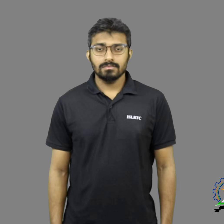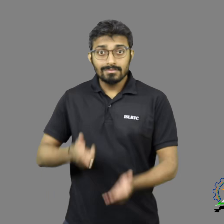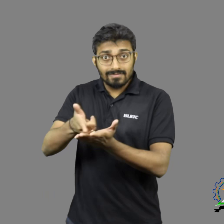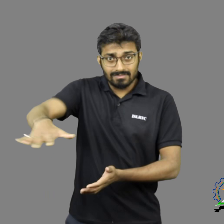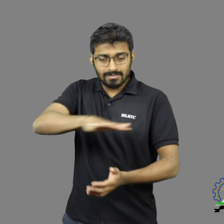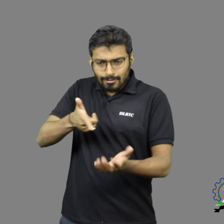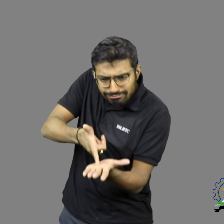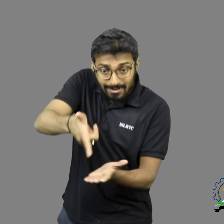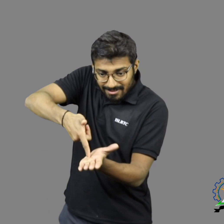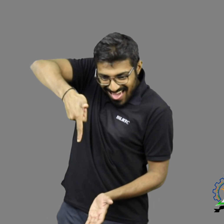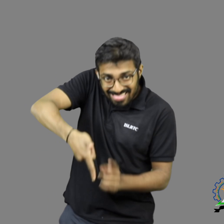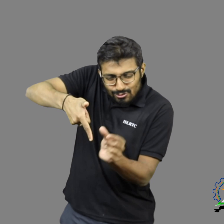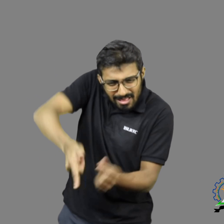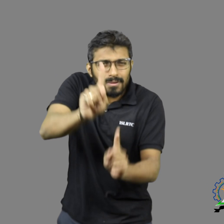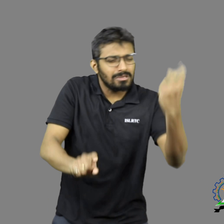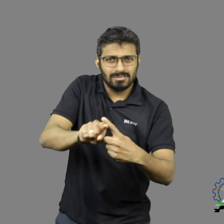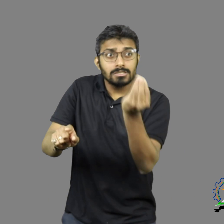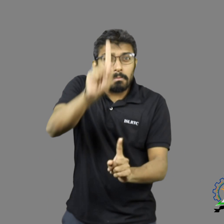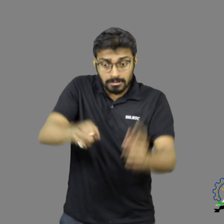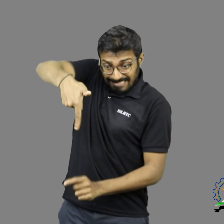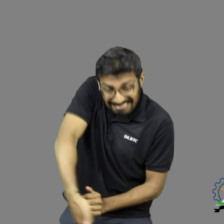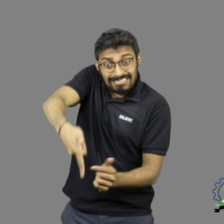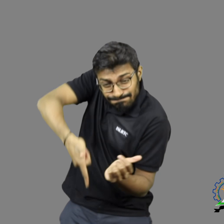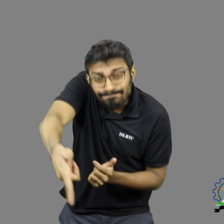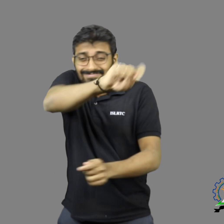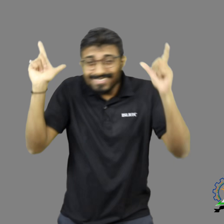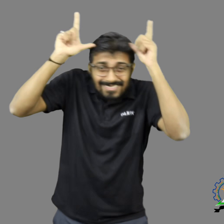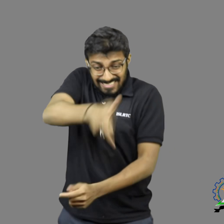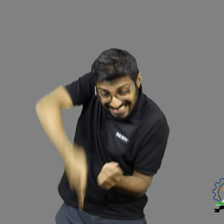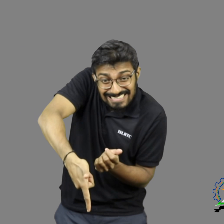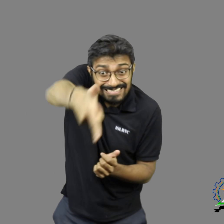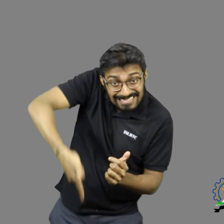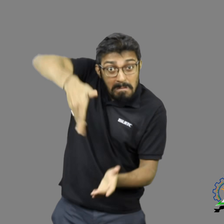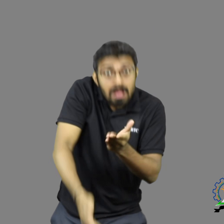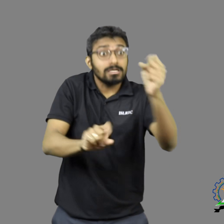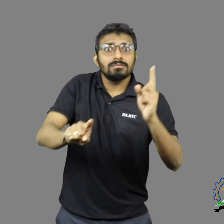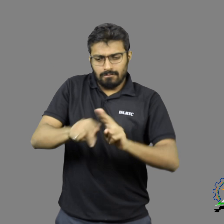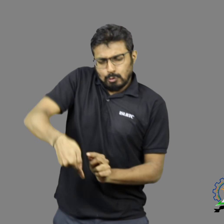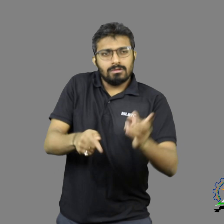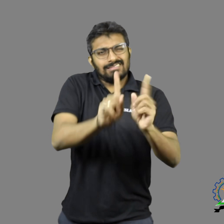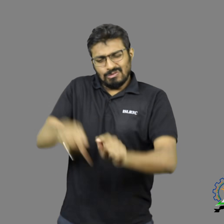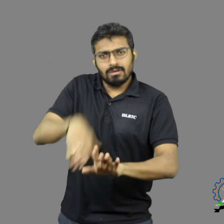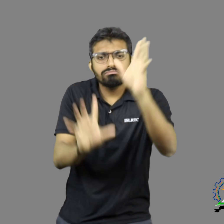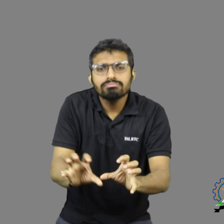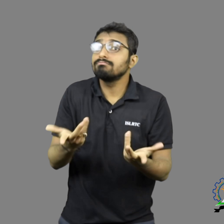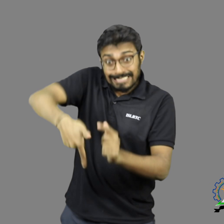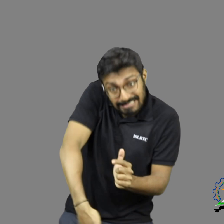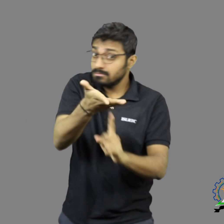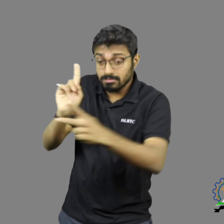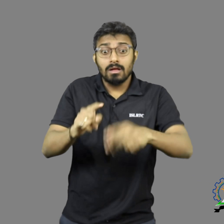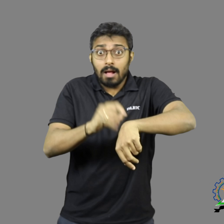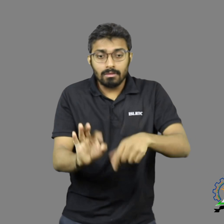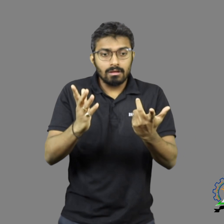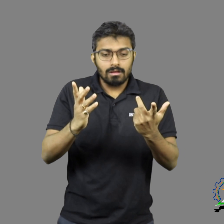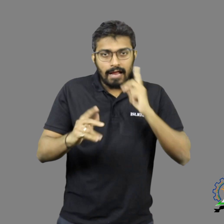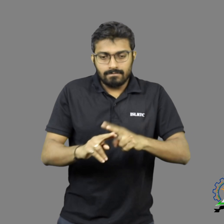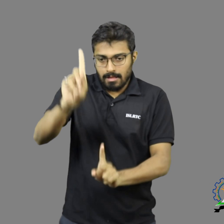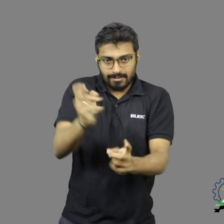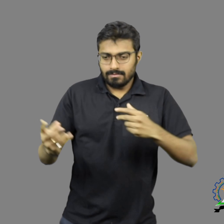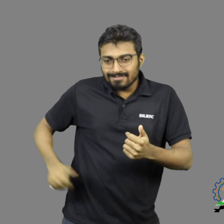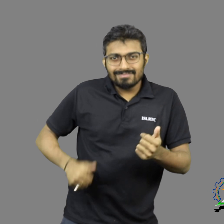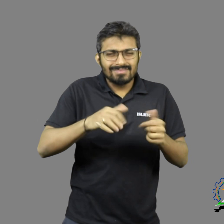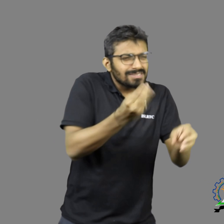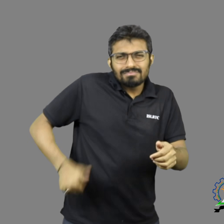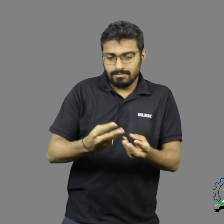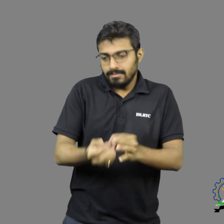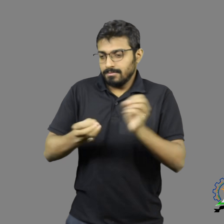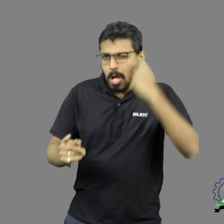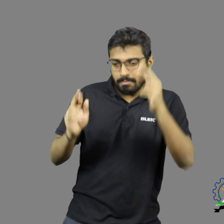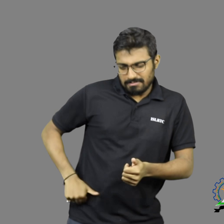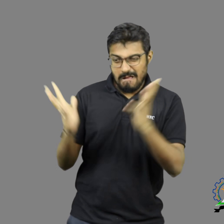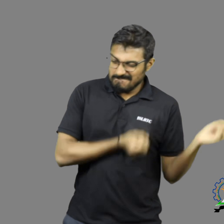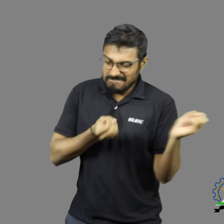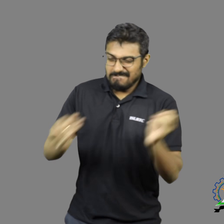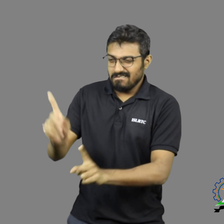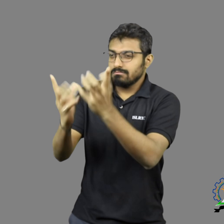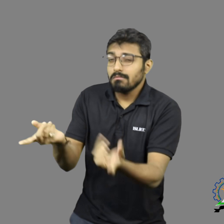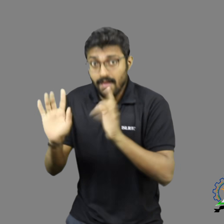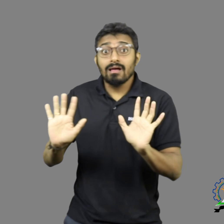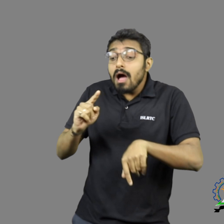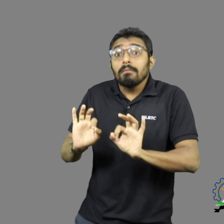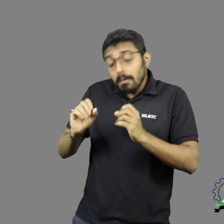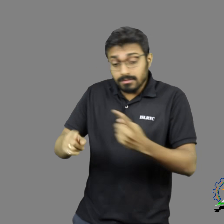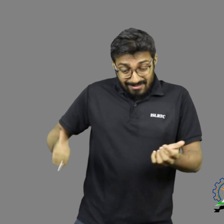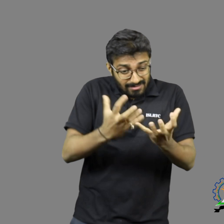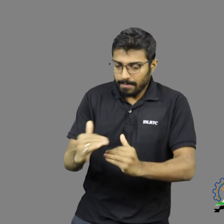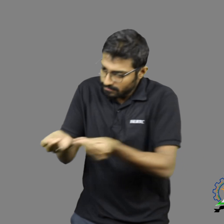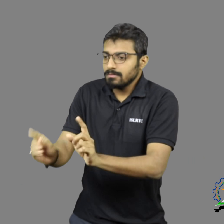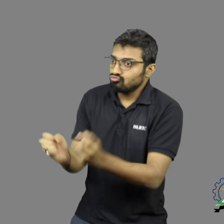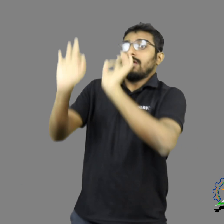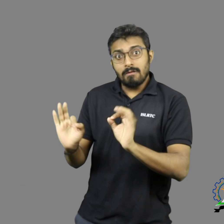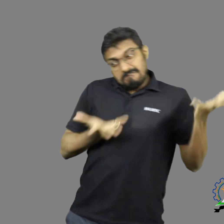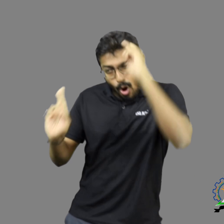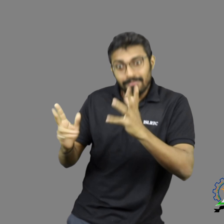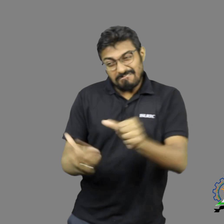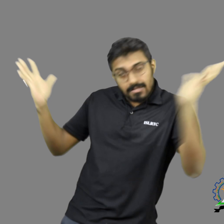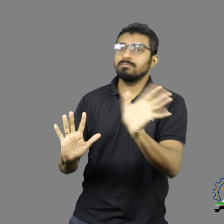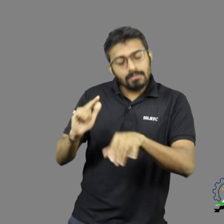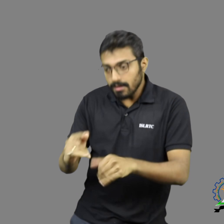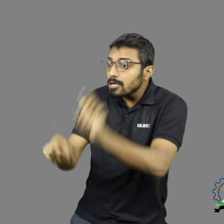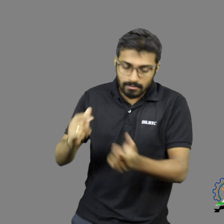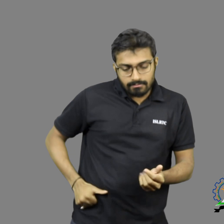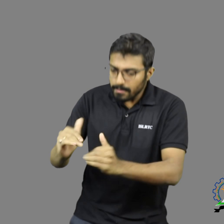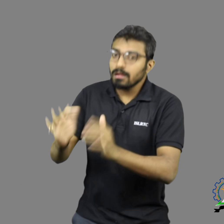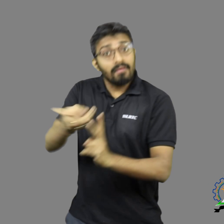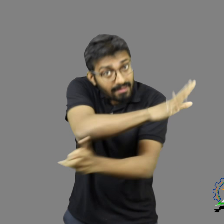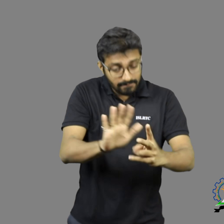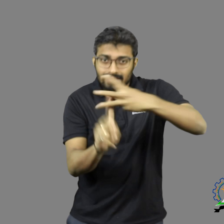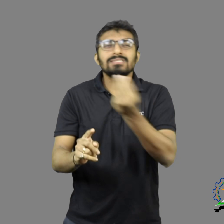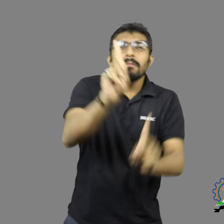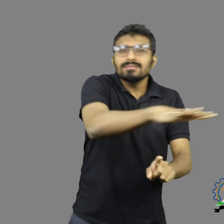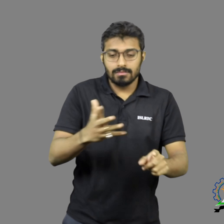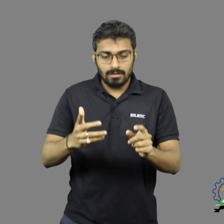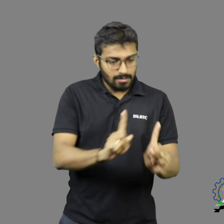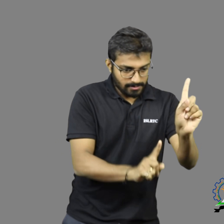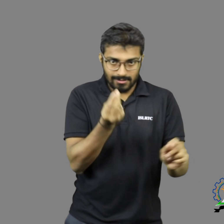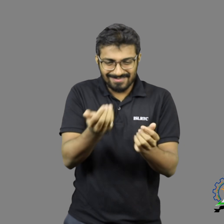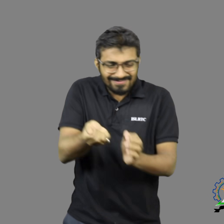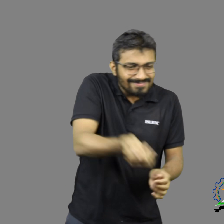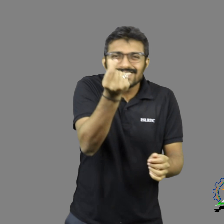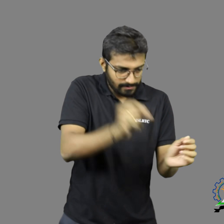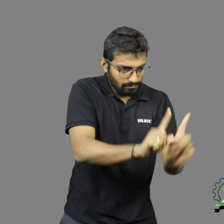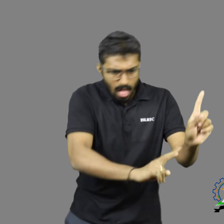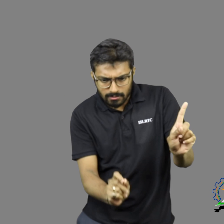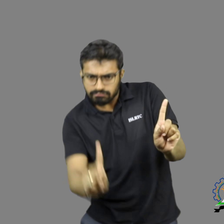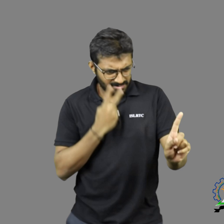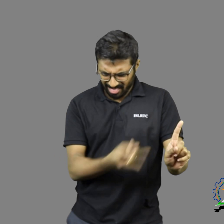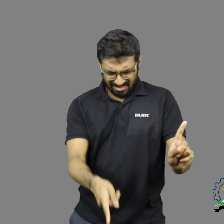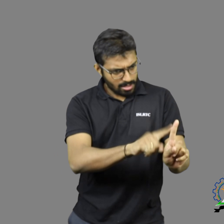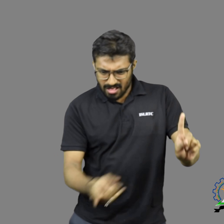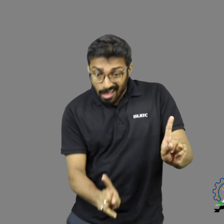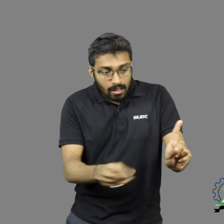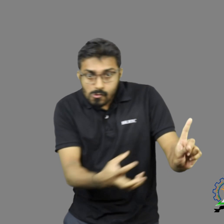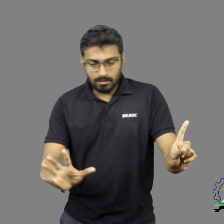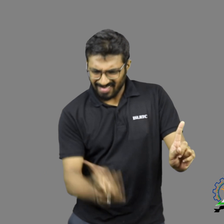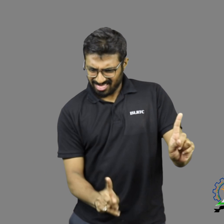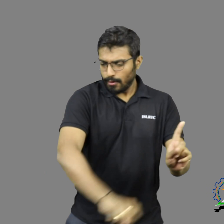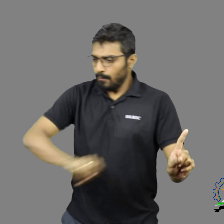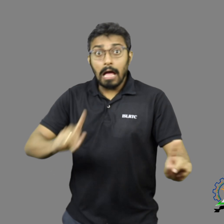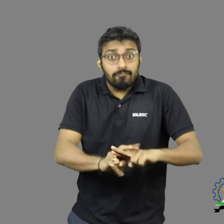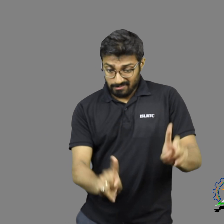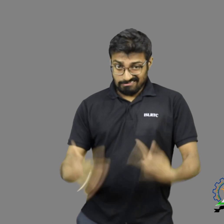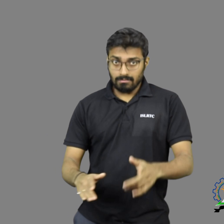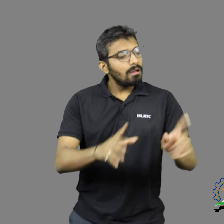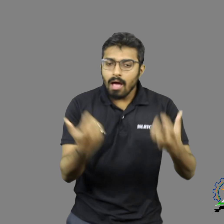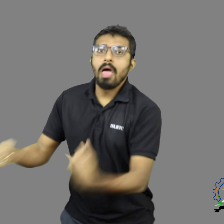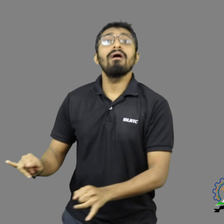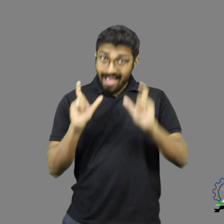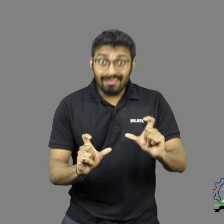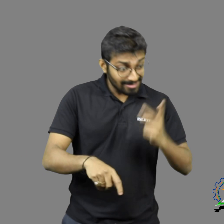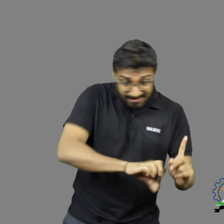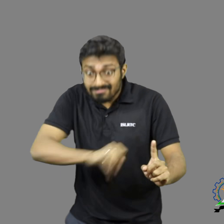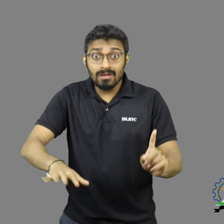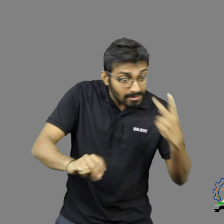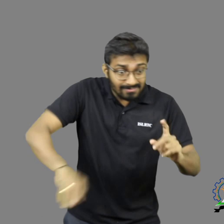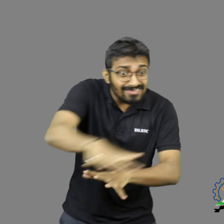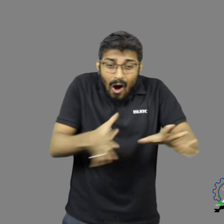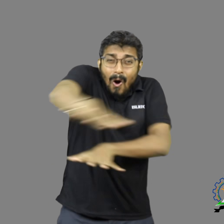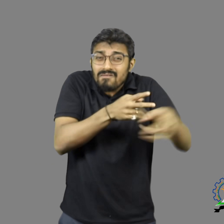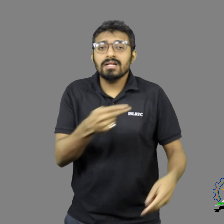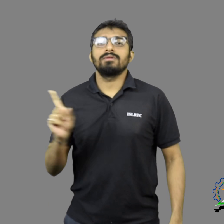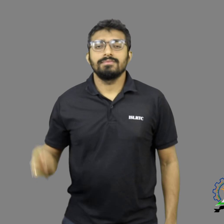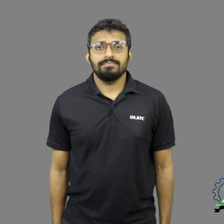Cultural Factors (Productivity)